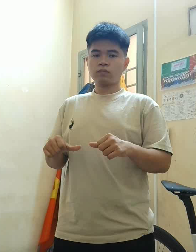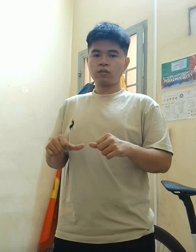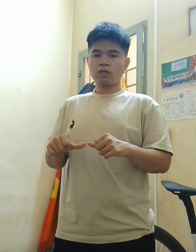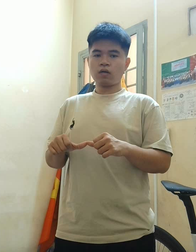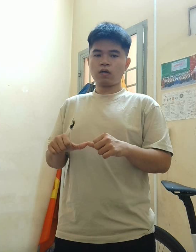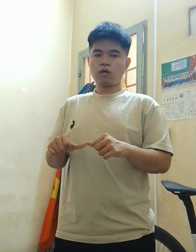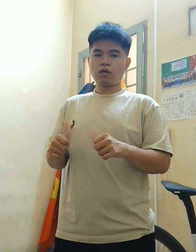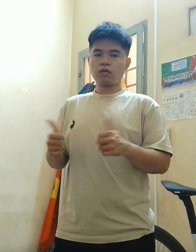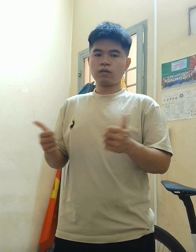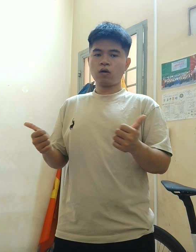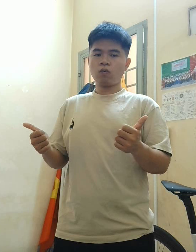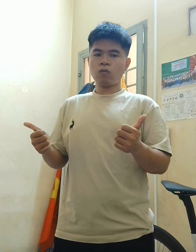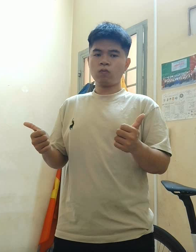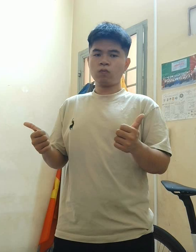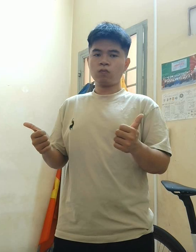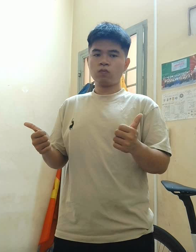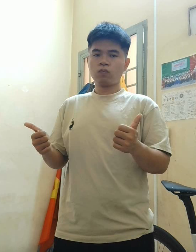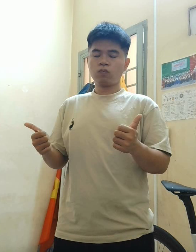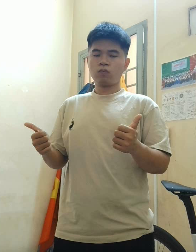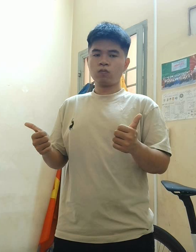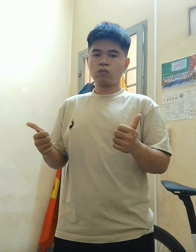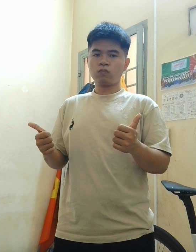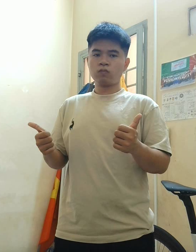o dau